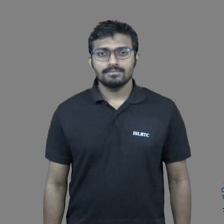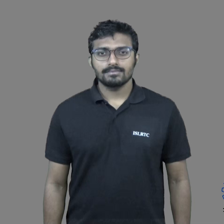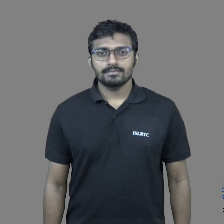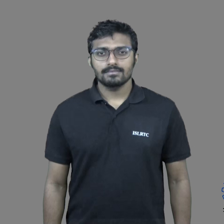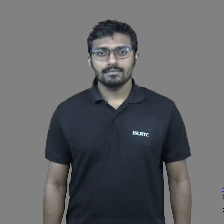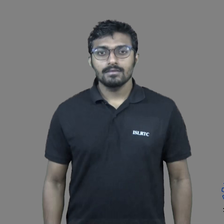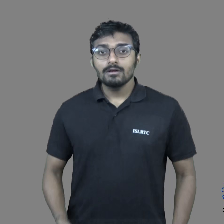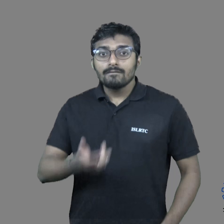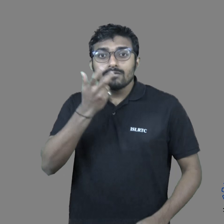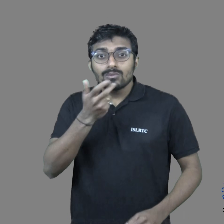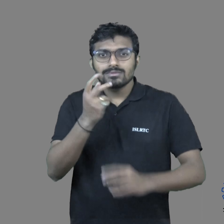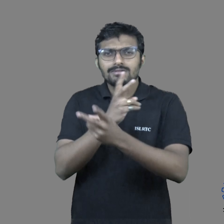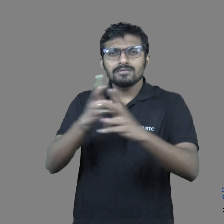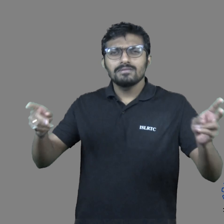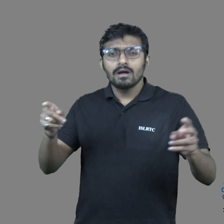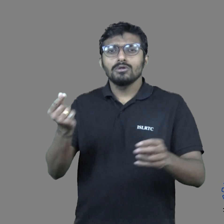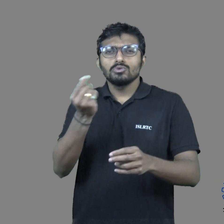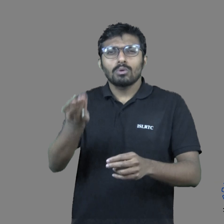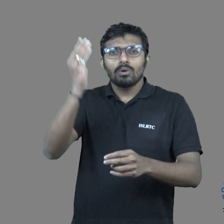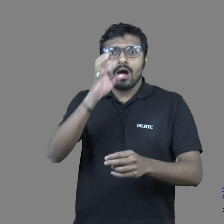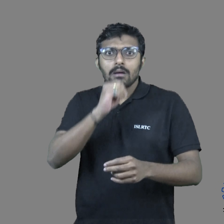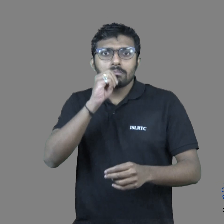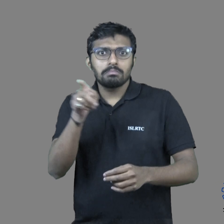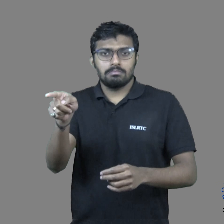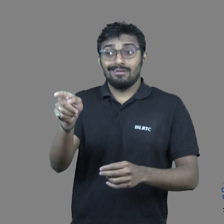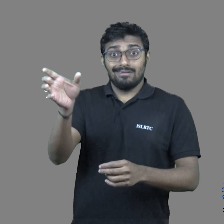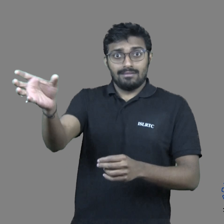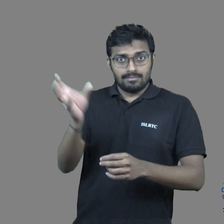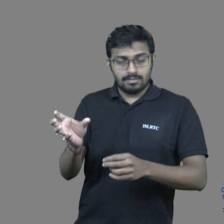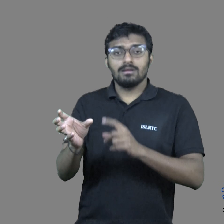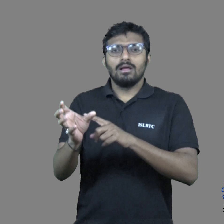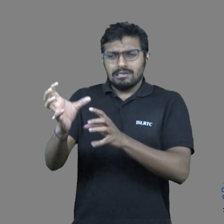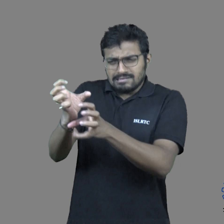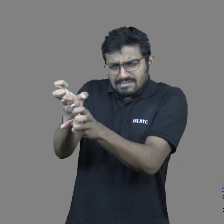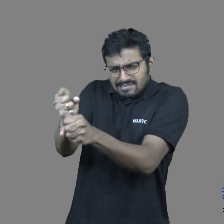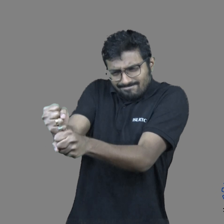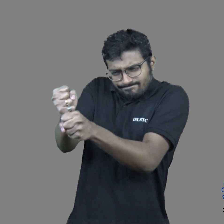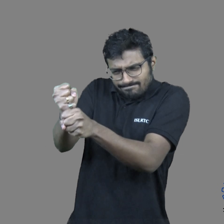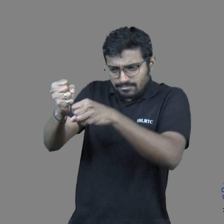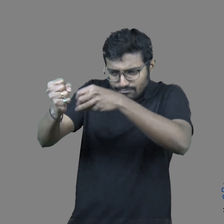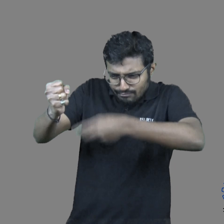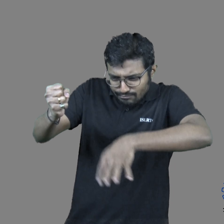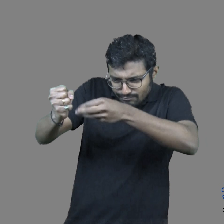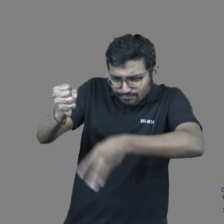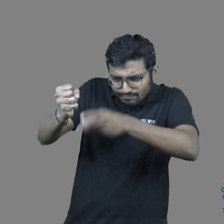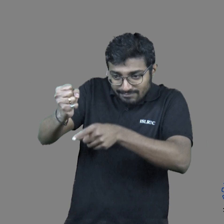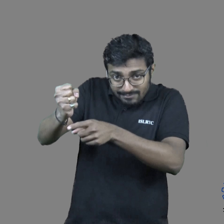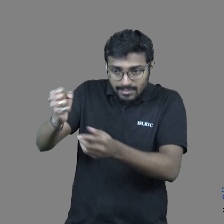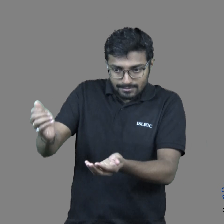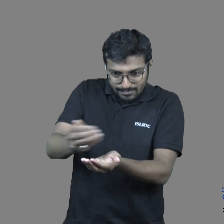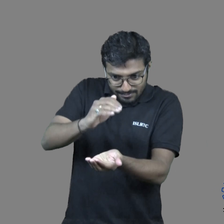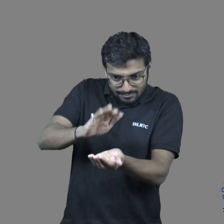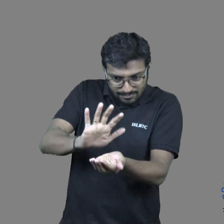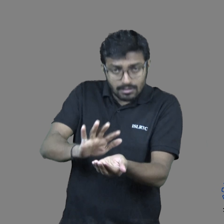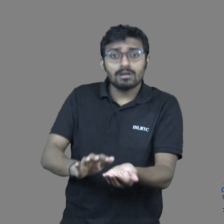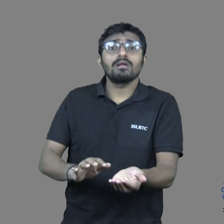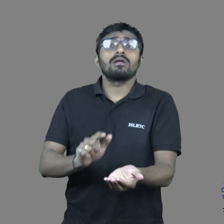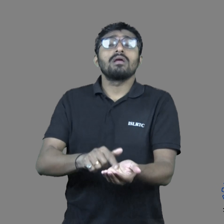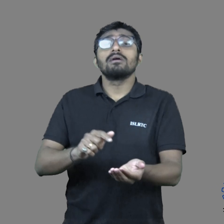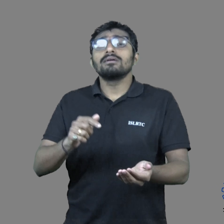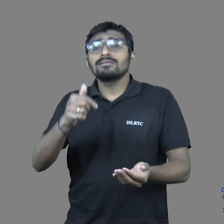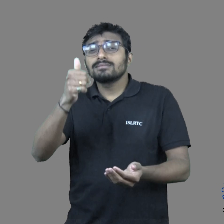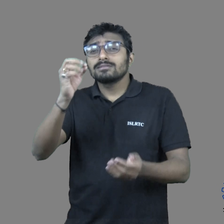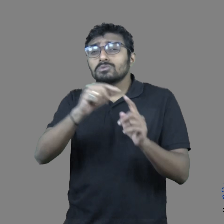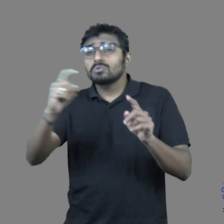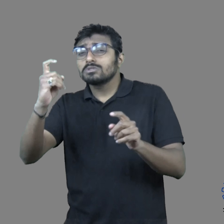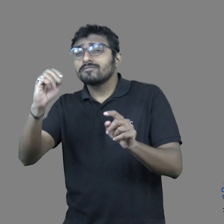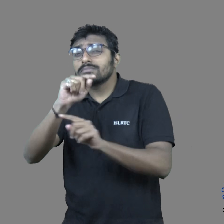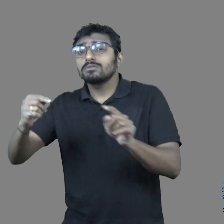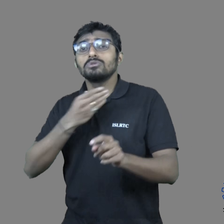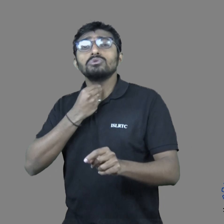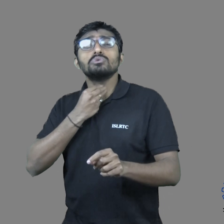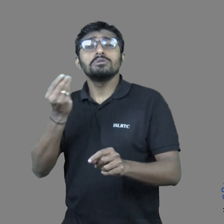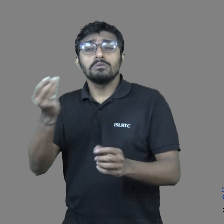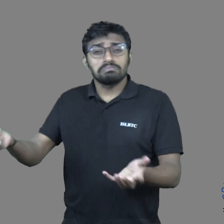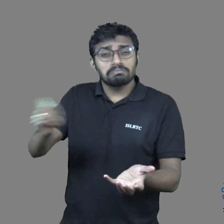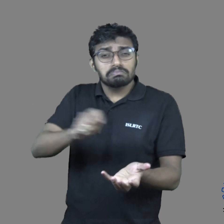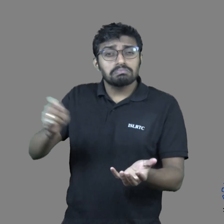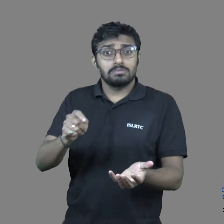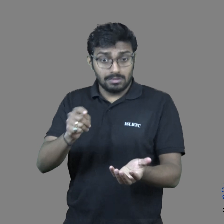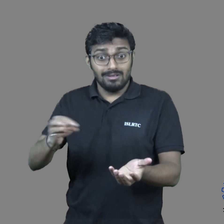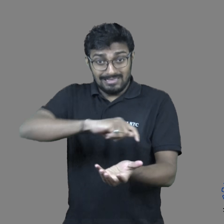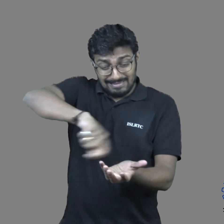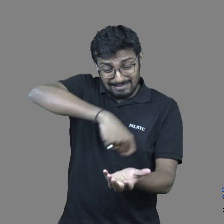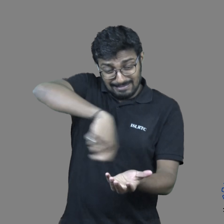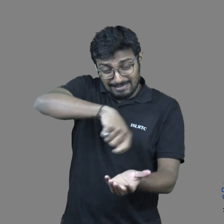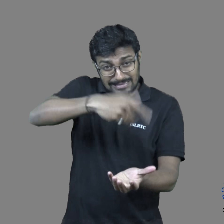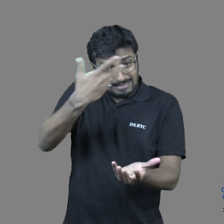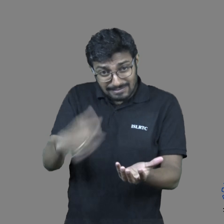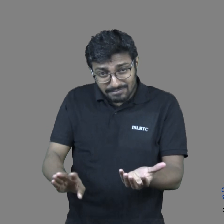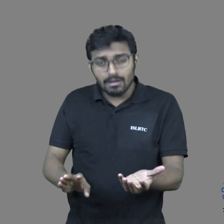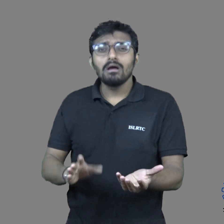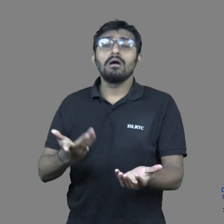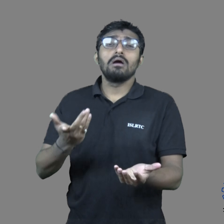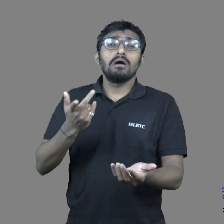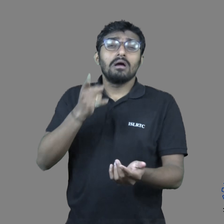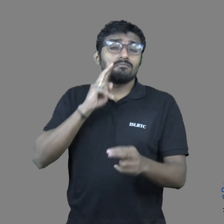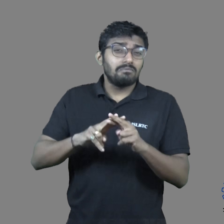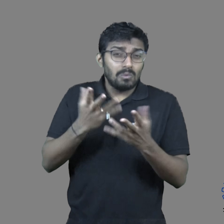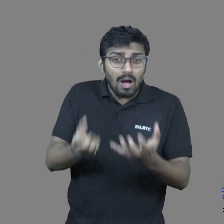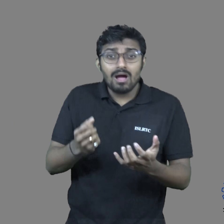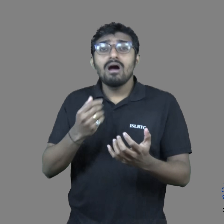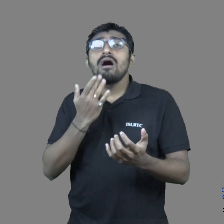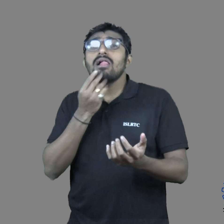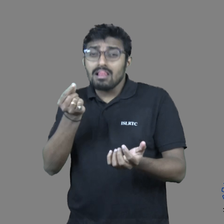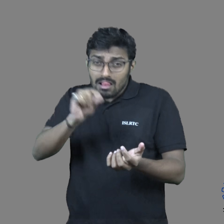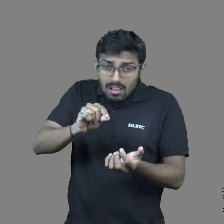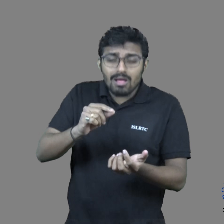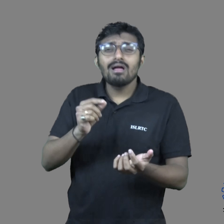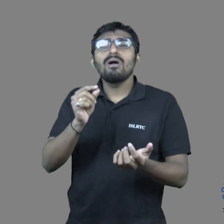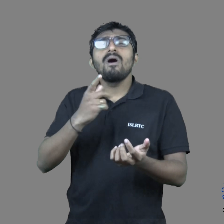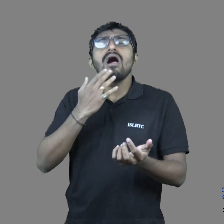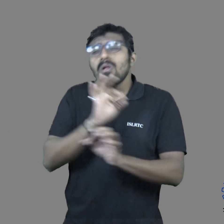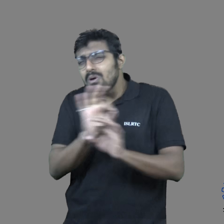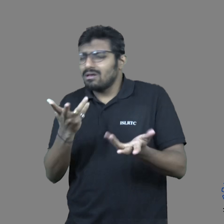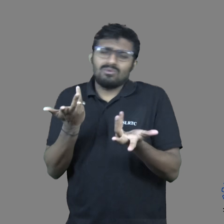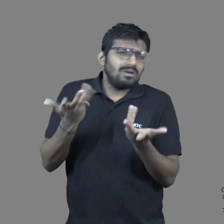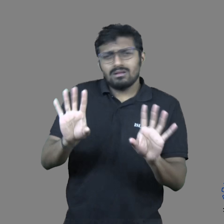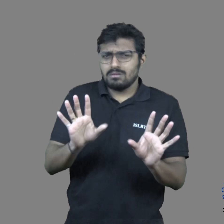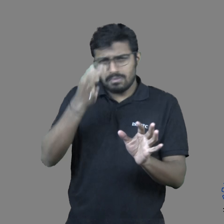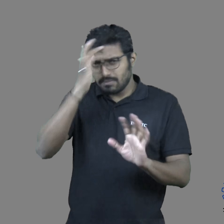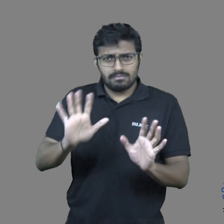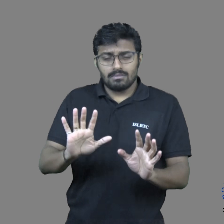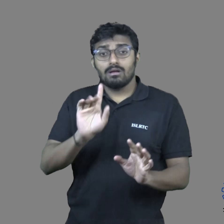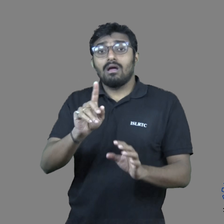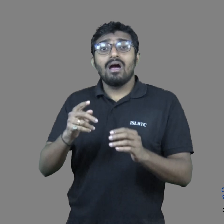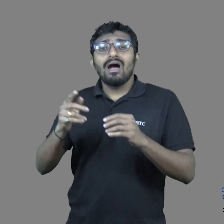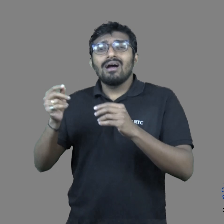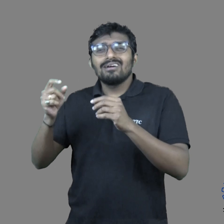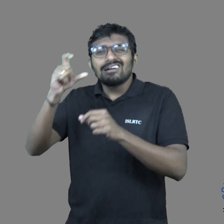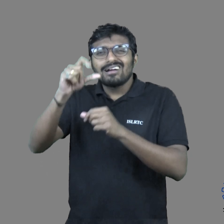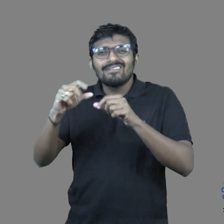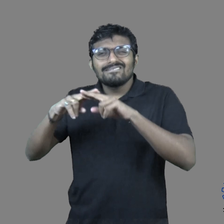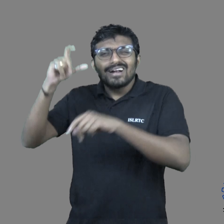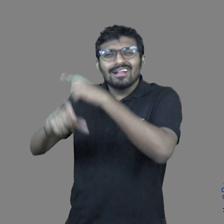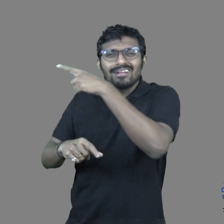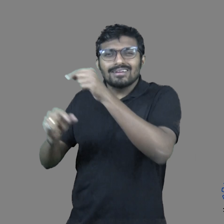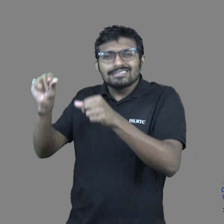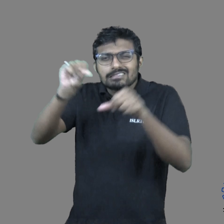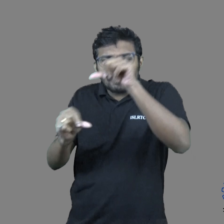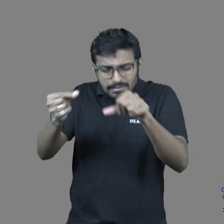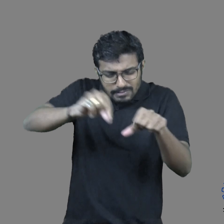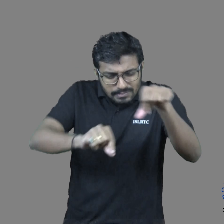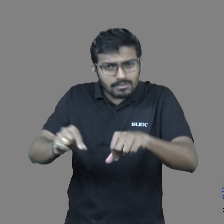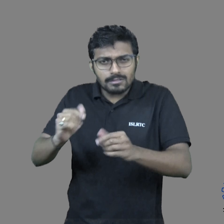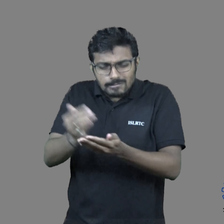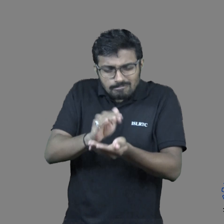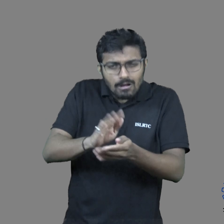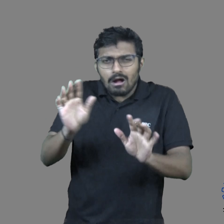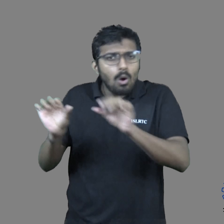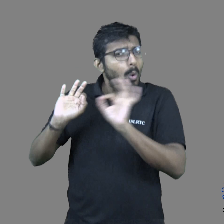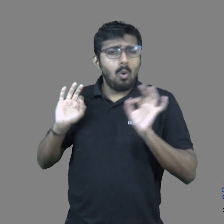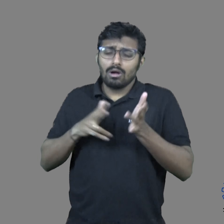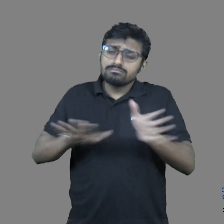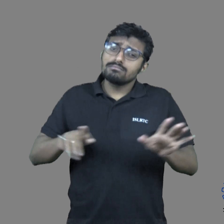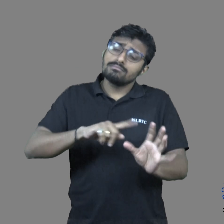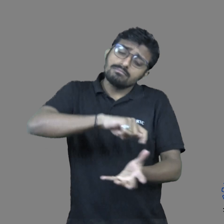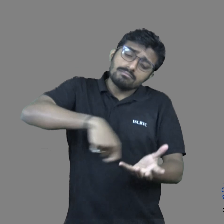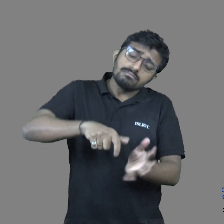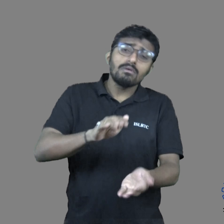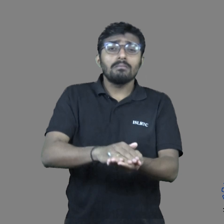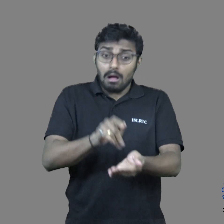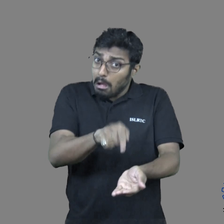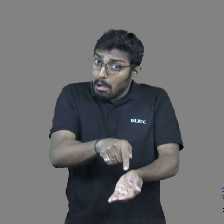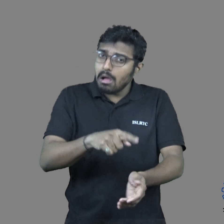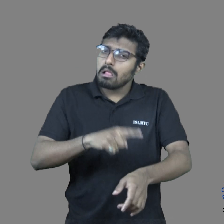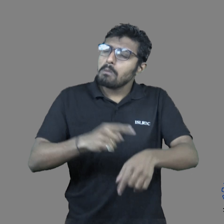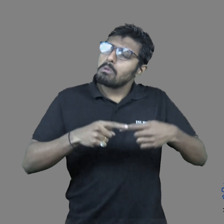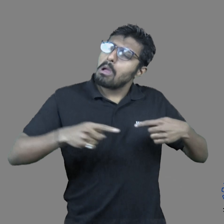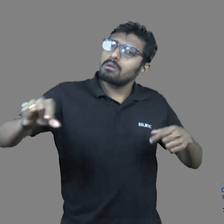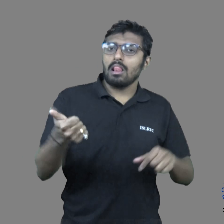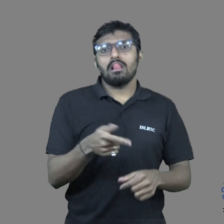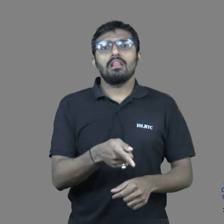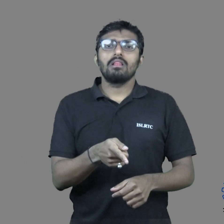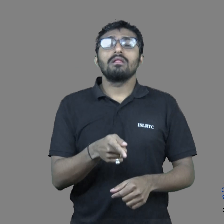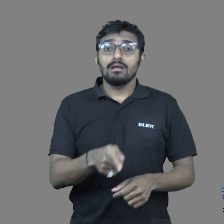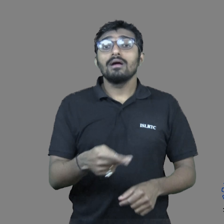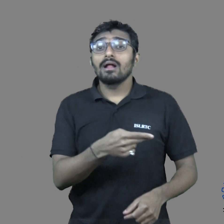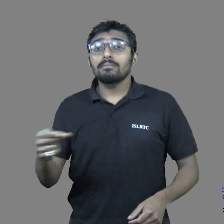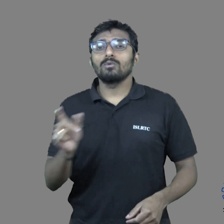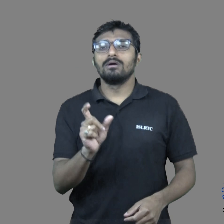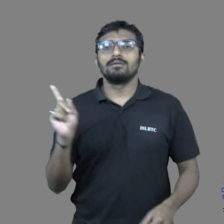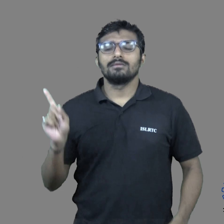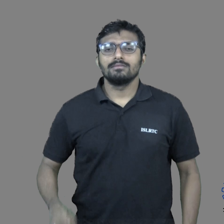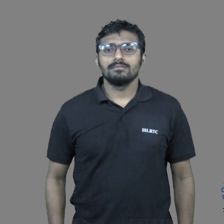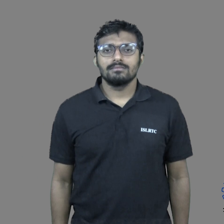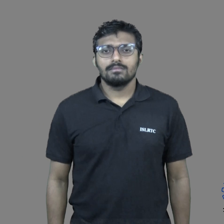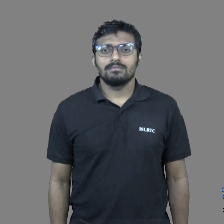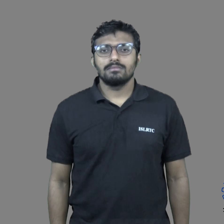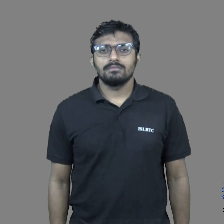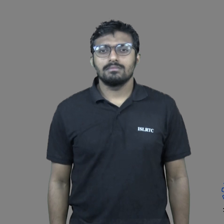Fruit Syrup